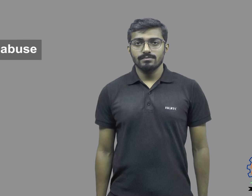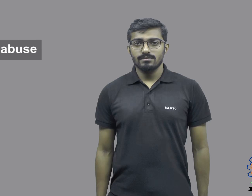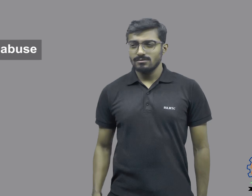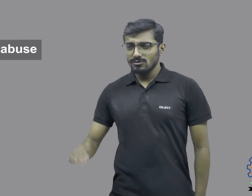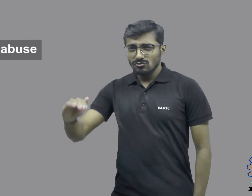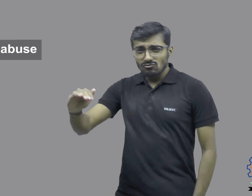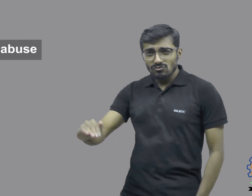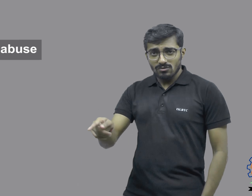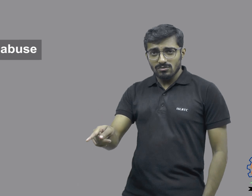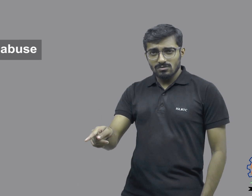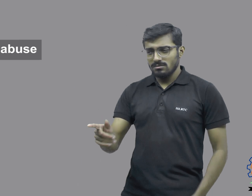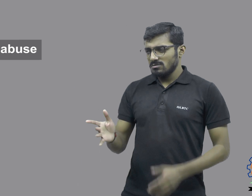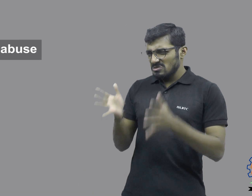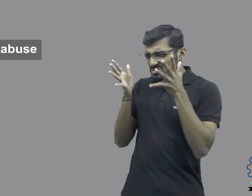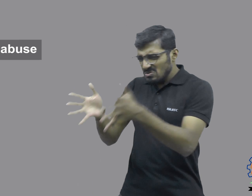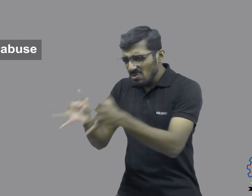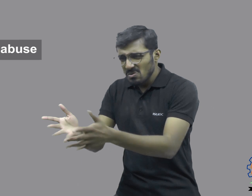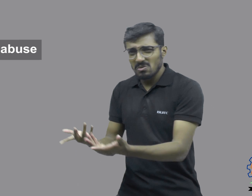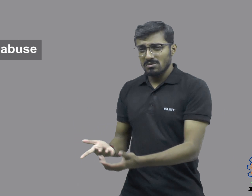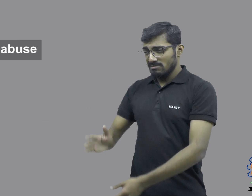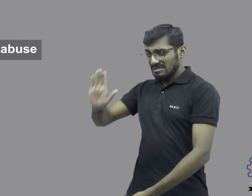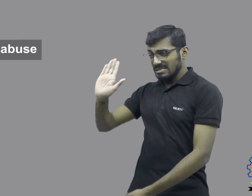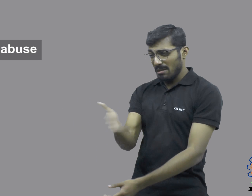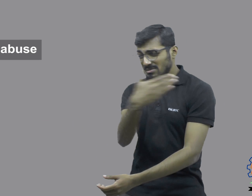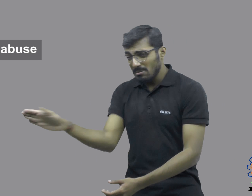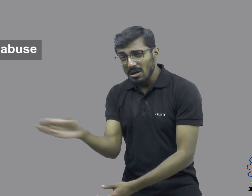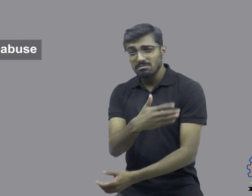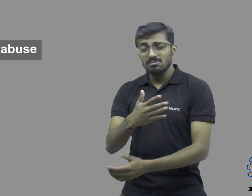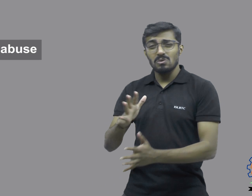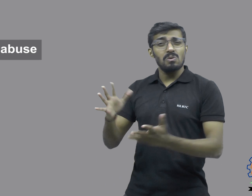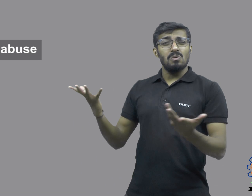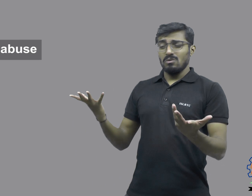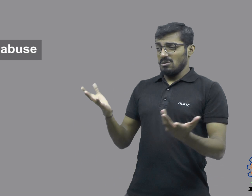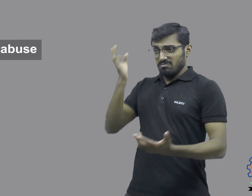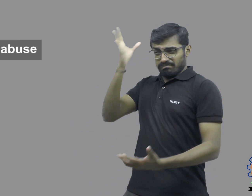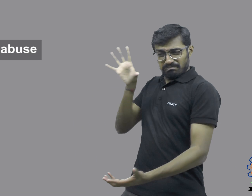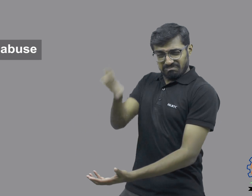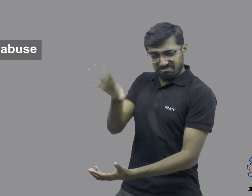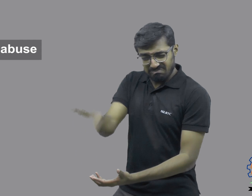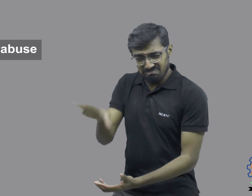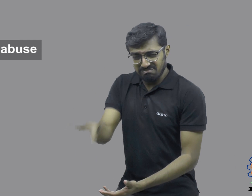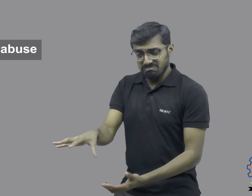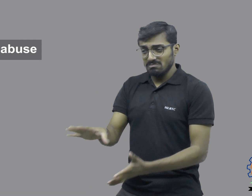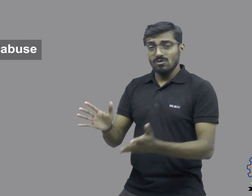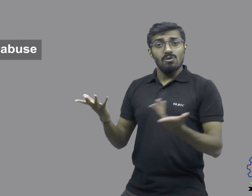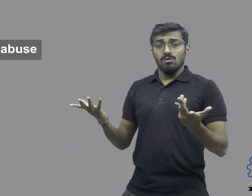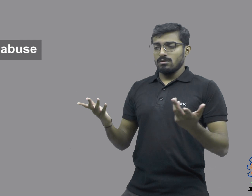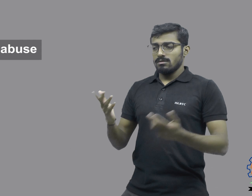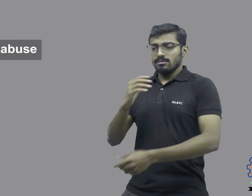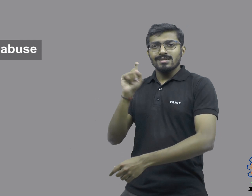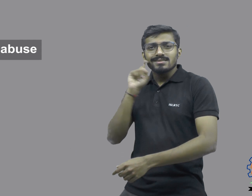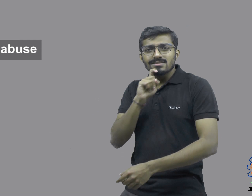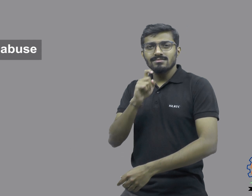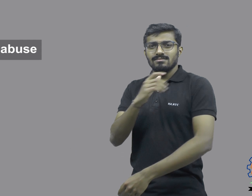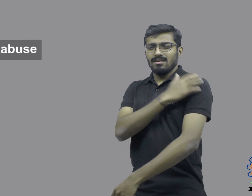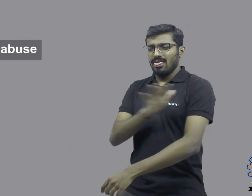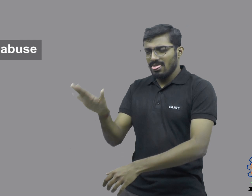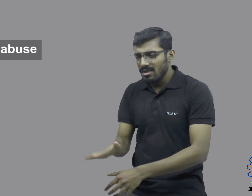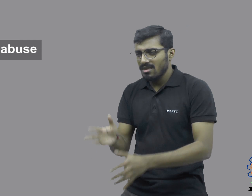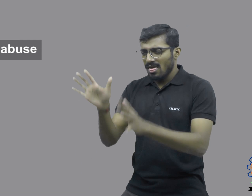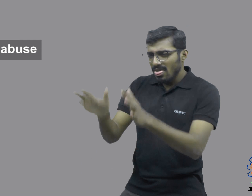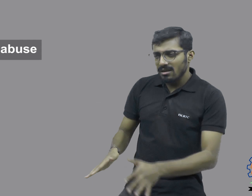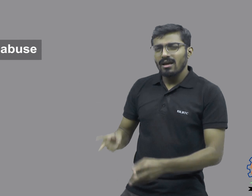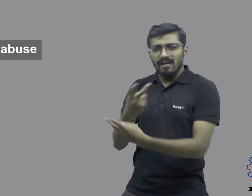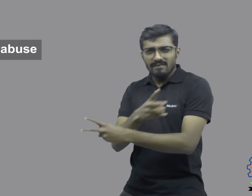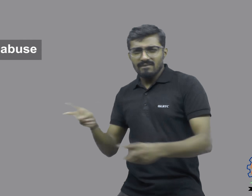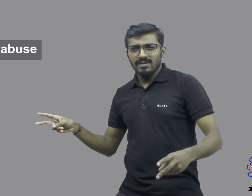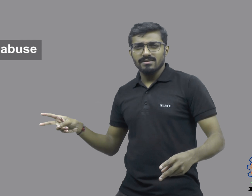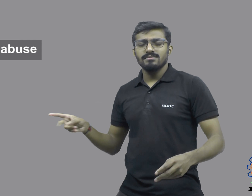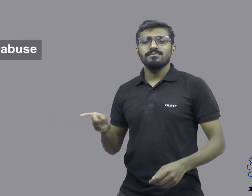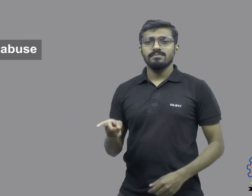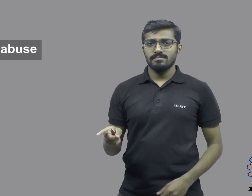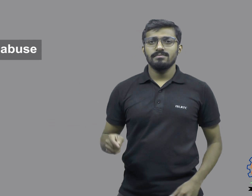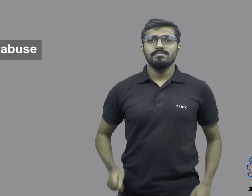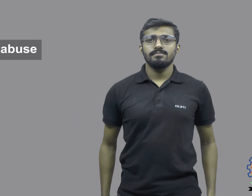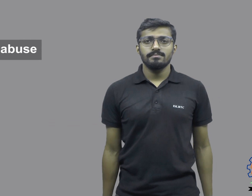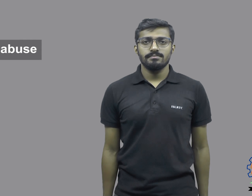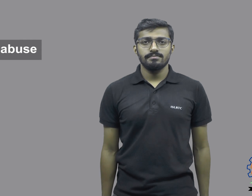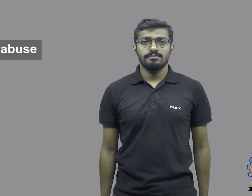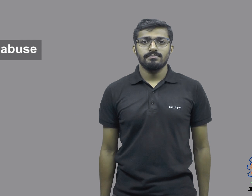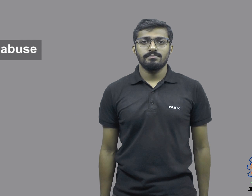Child Abuse